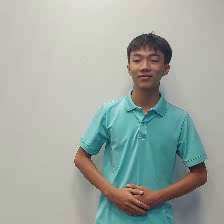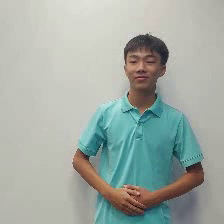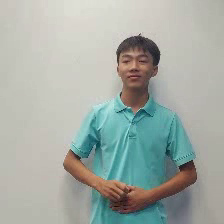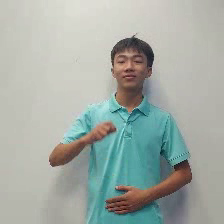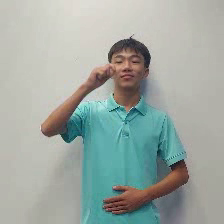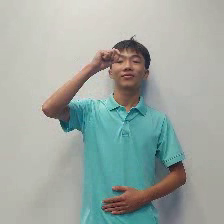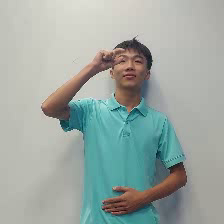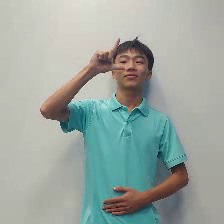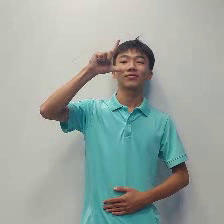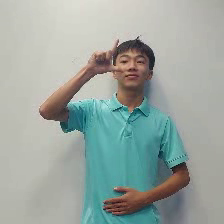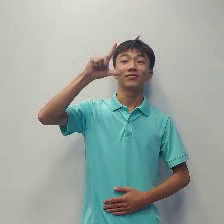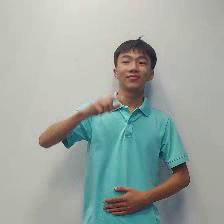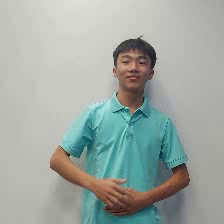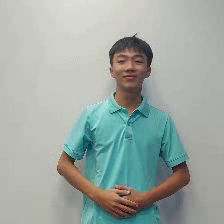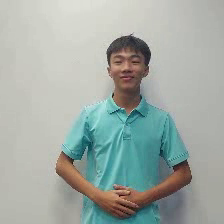Thức dậy